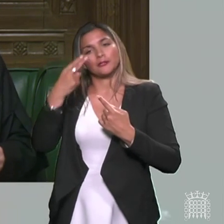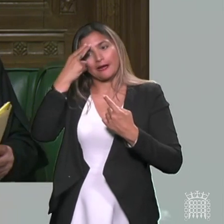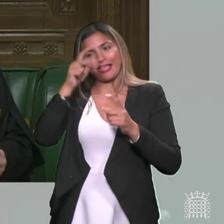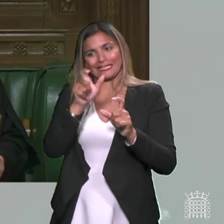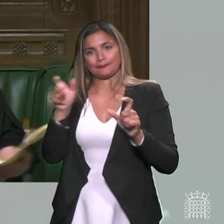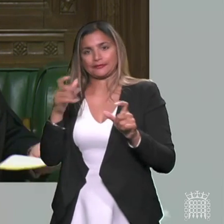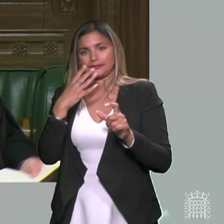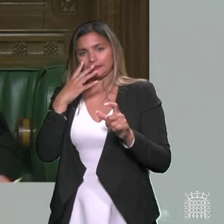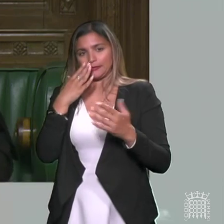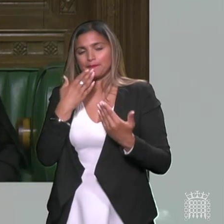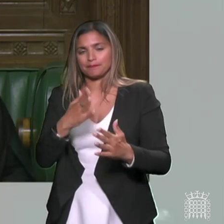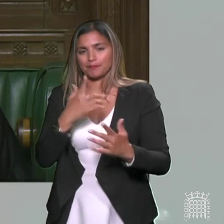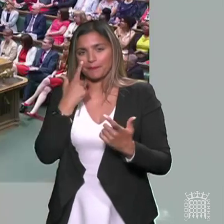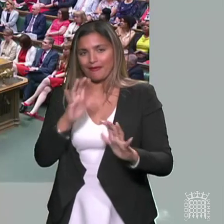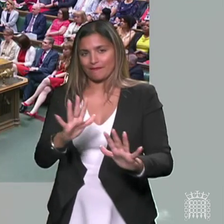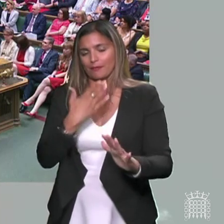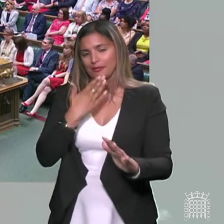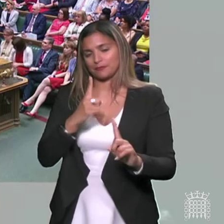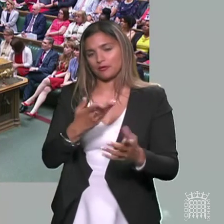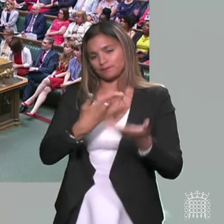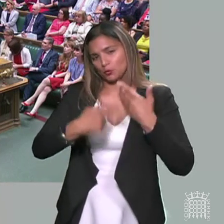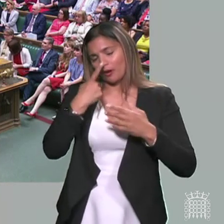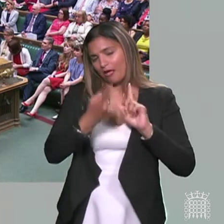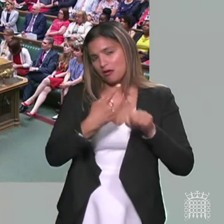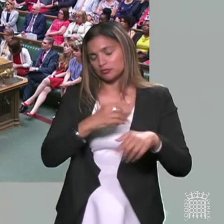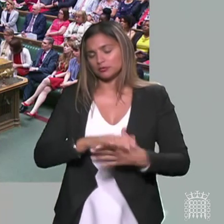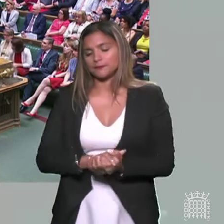I am sure the Prime Minister can answer the question in general terms.